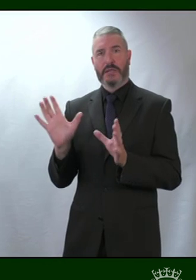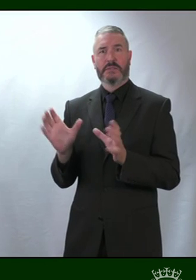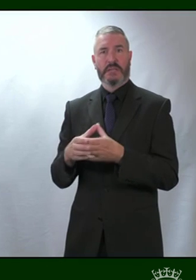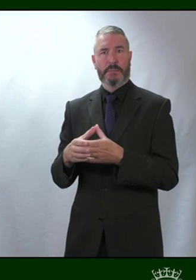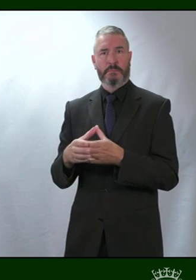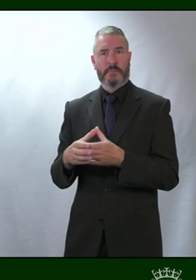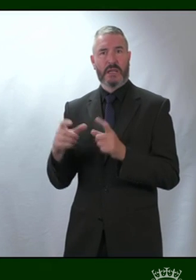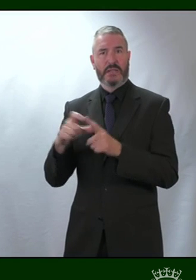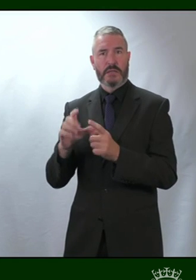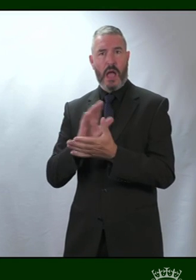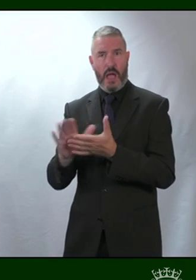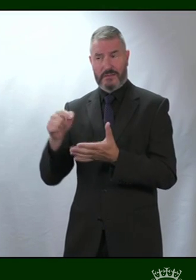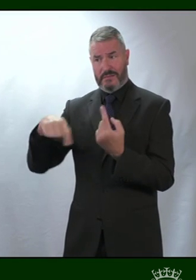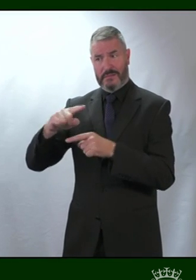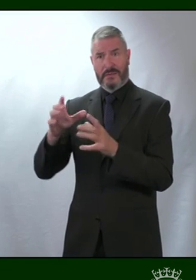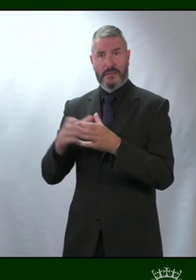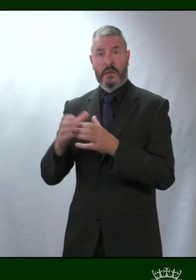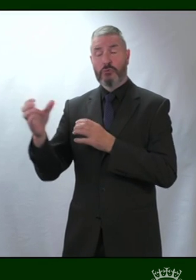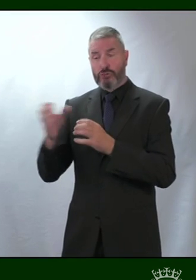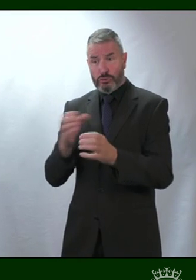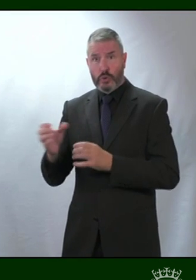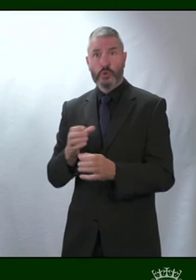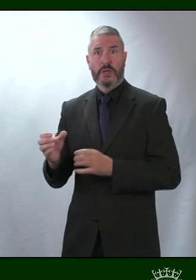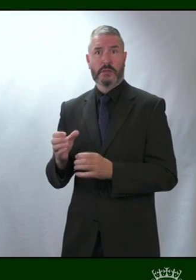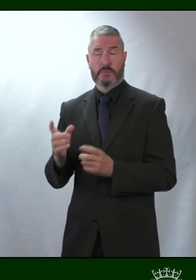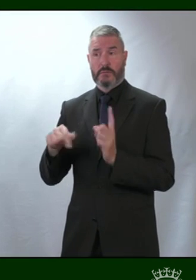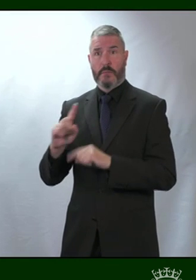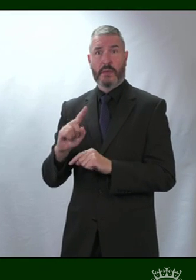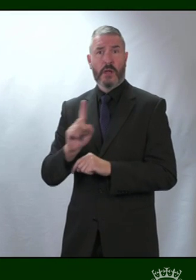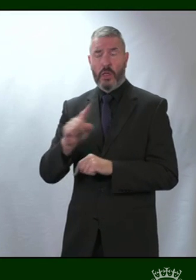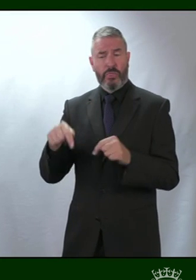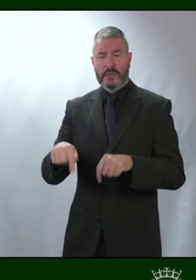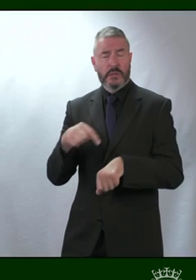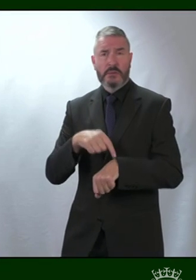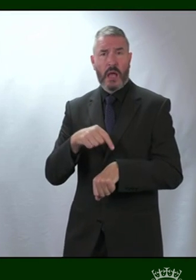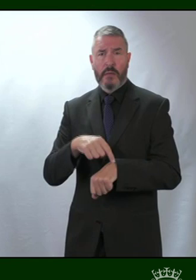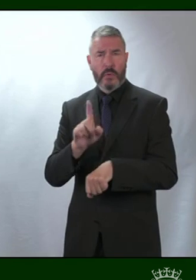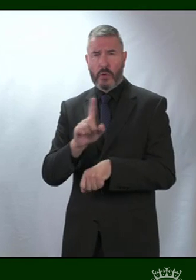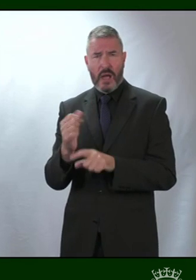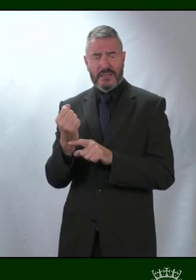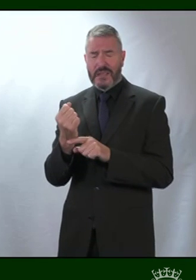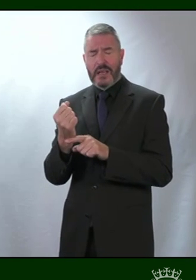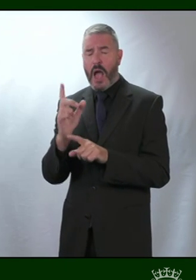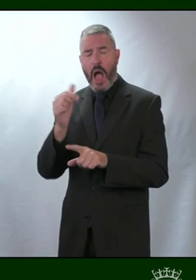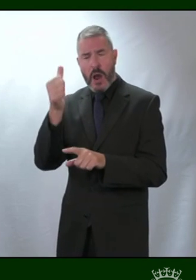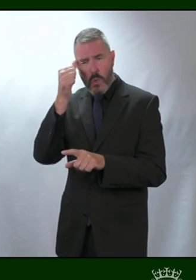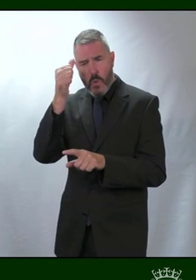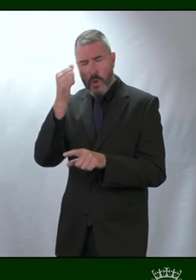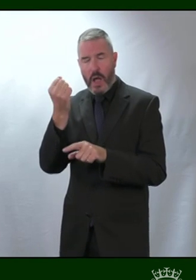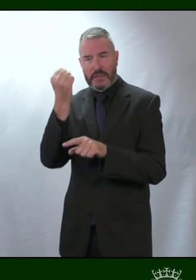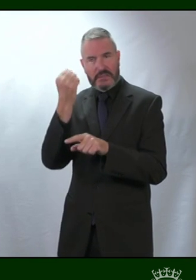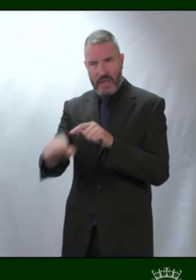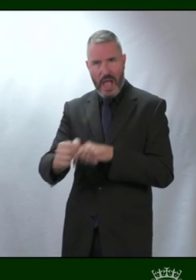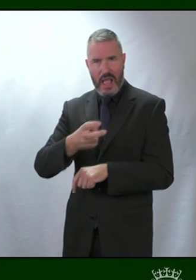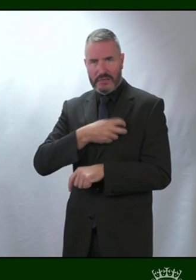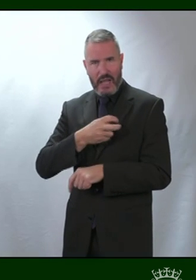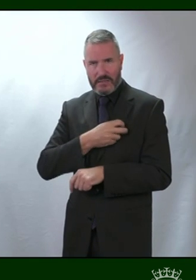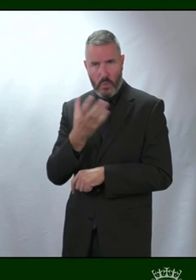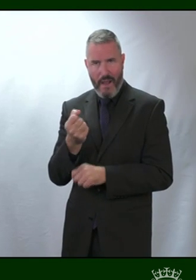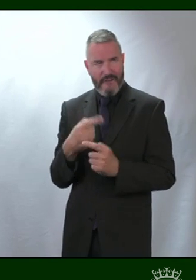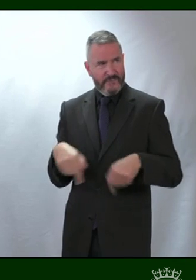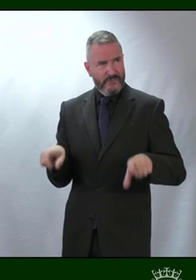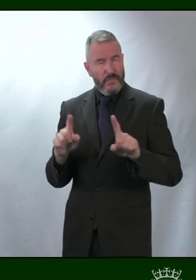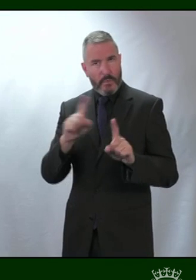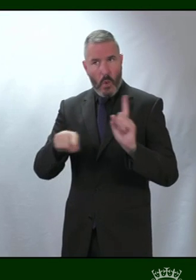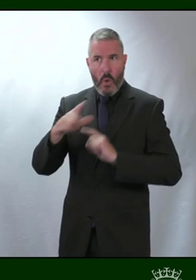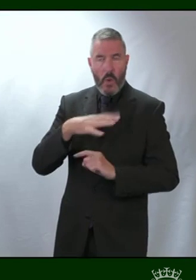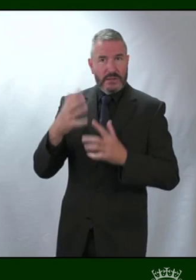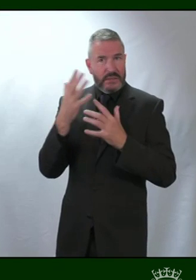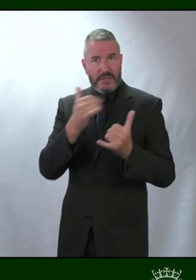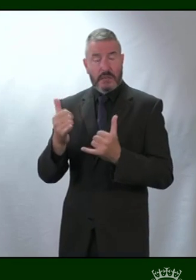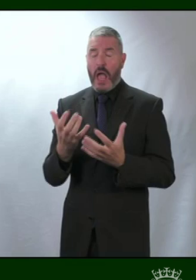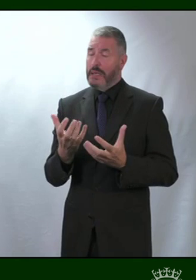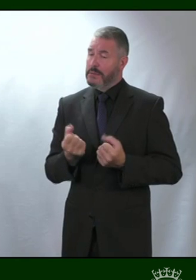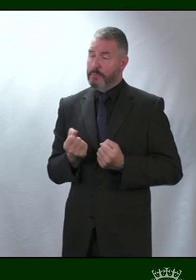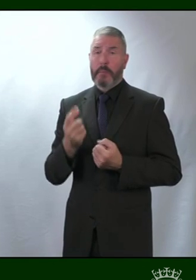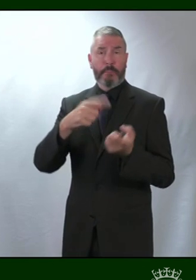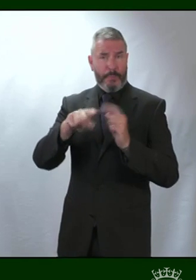Her teams have done an outstanding job in recruiting people from a standing start, but this is not for a moment to deny the anxiety of those who want a test, which I readily accept.